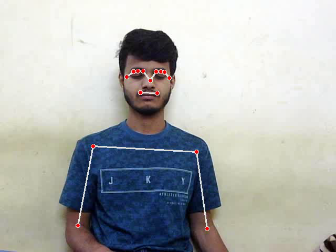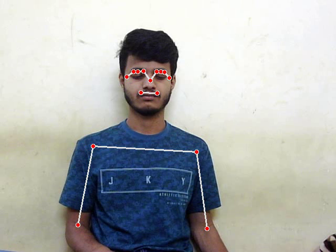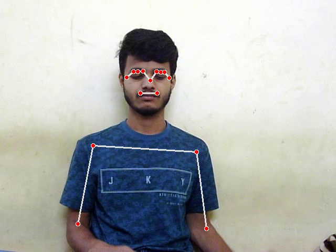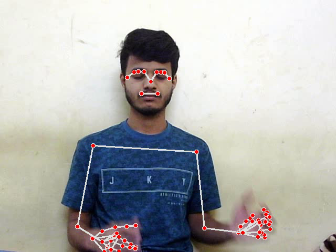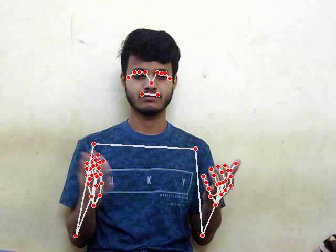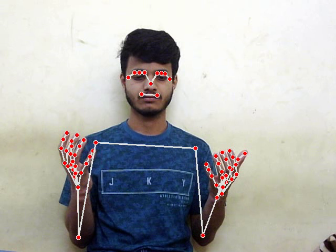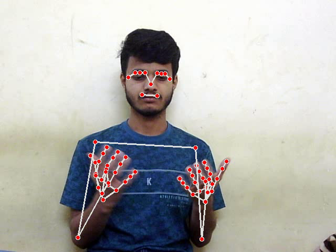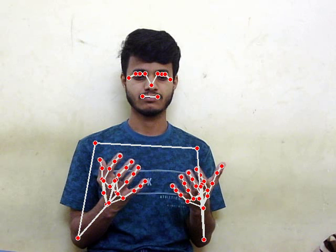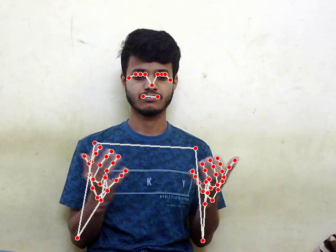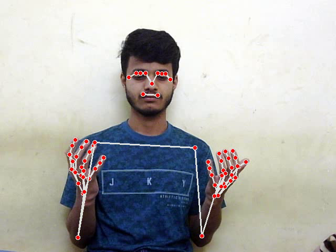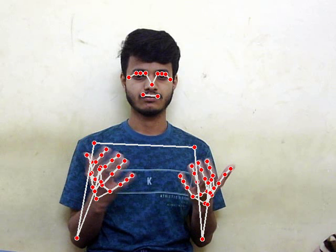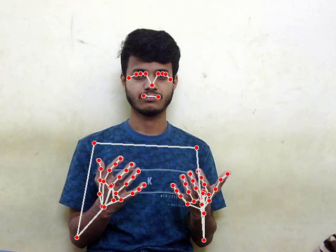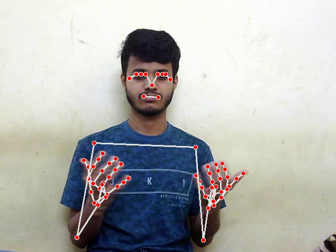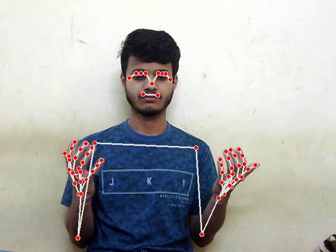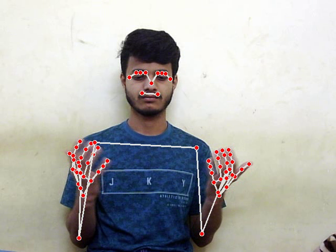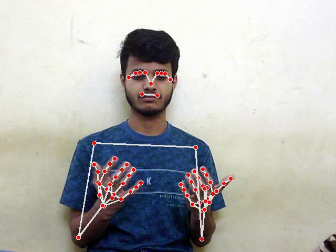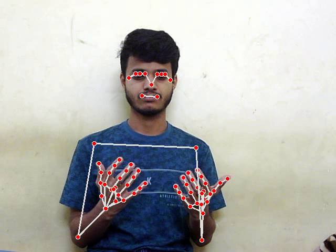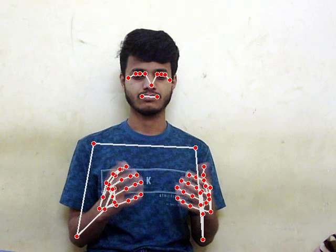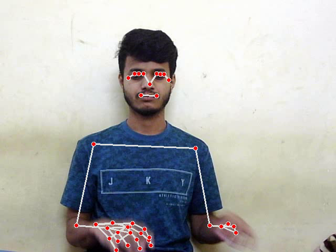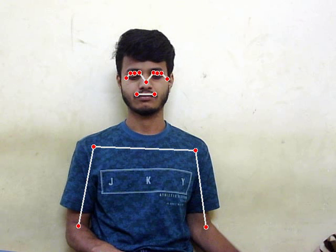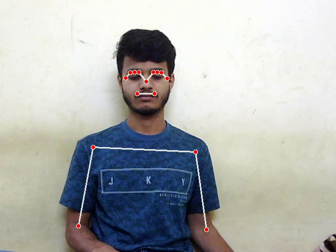what